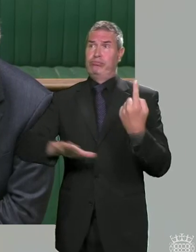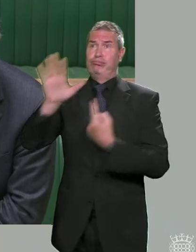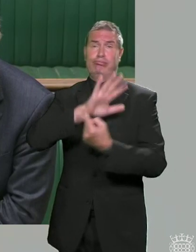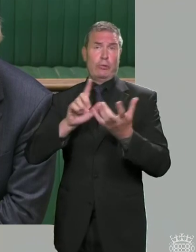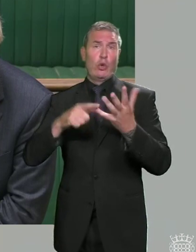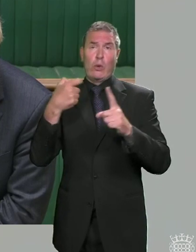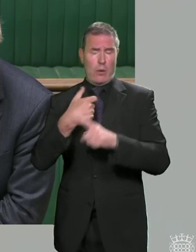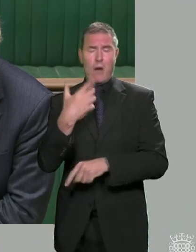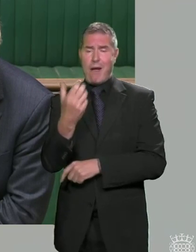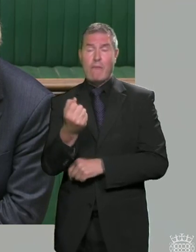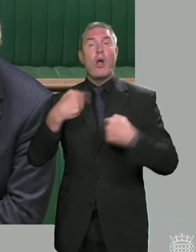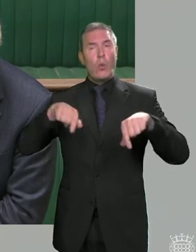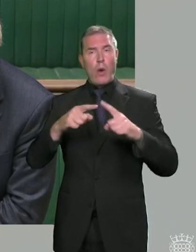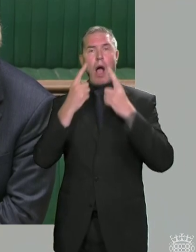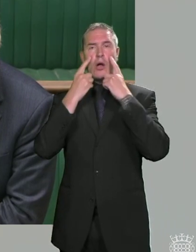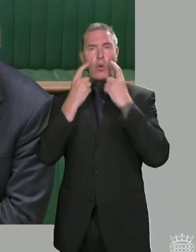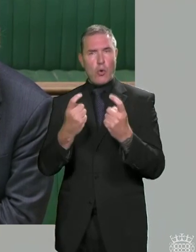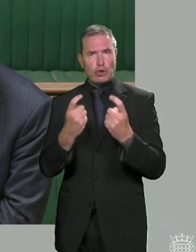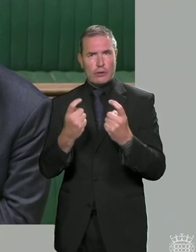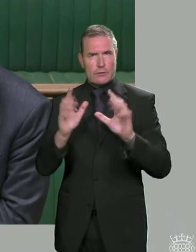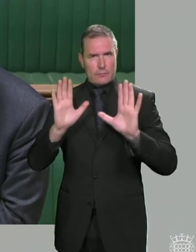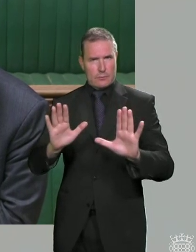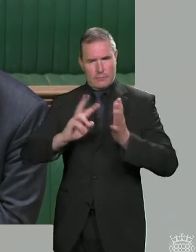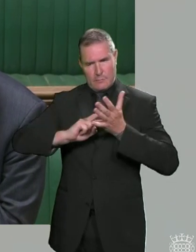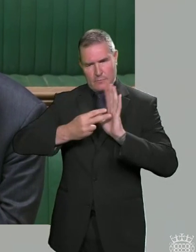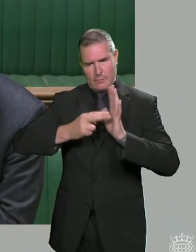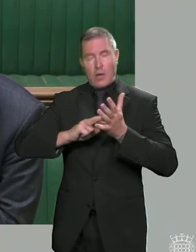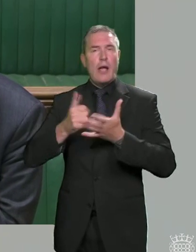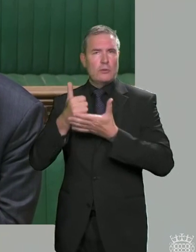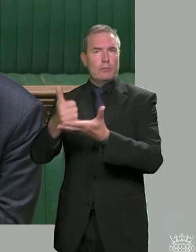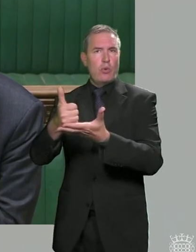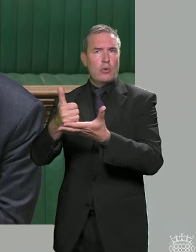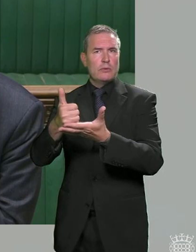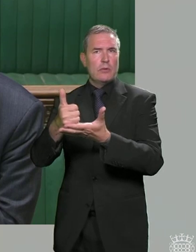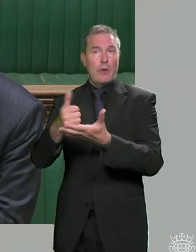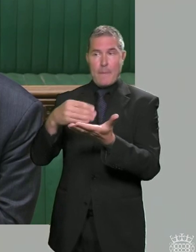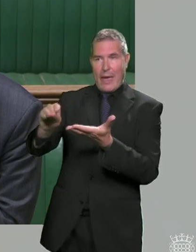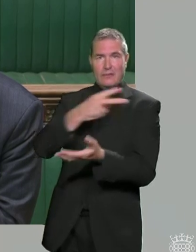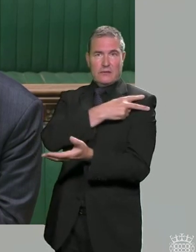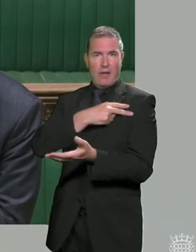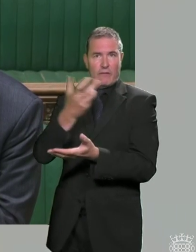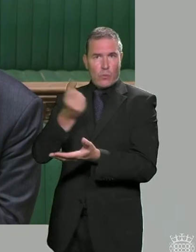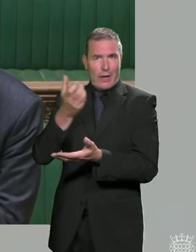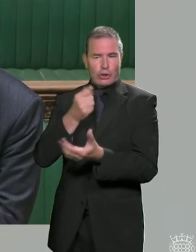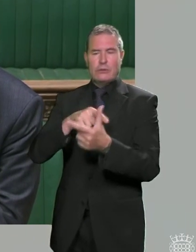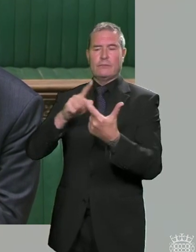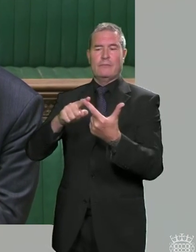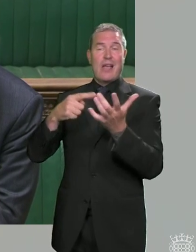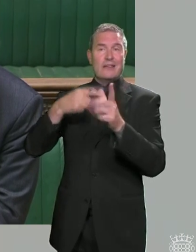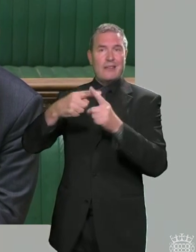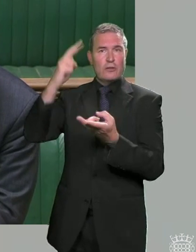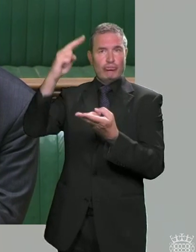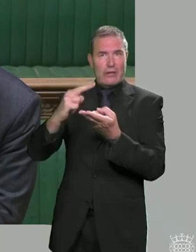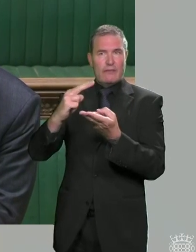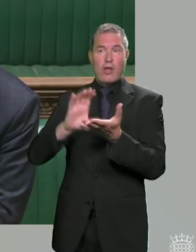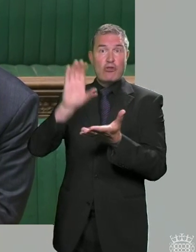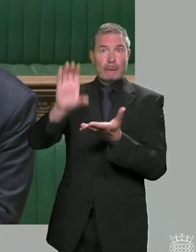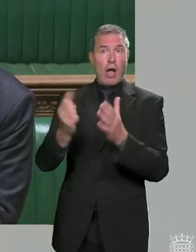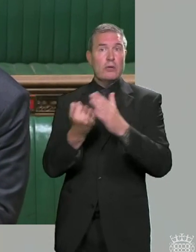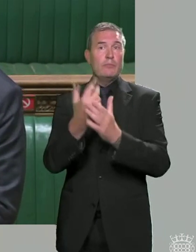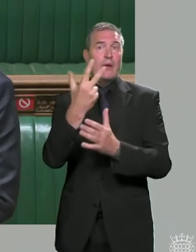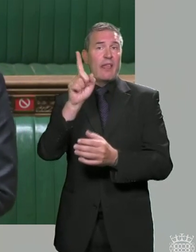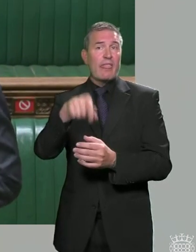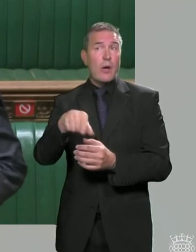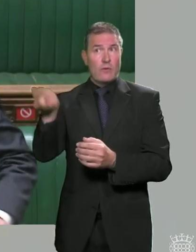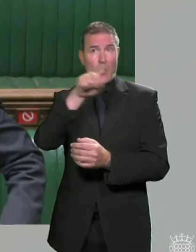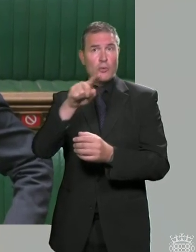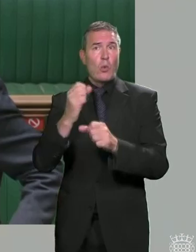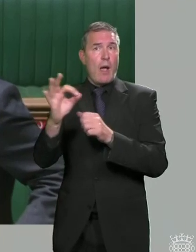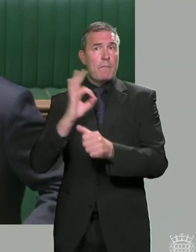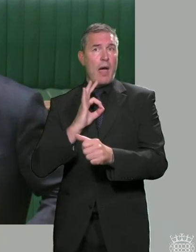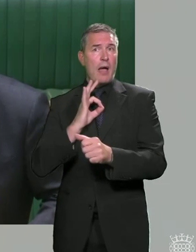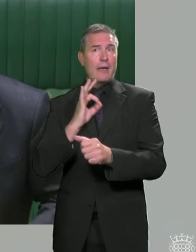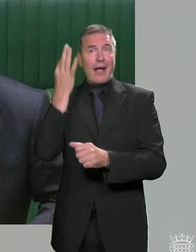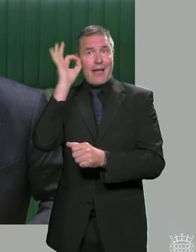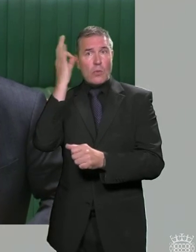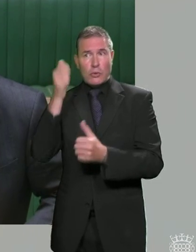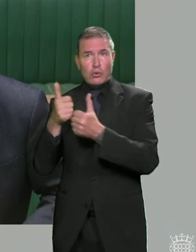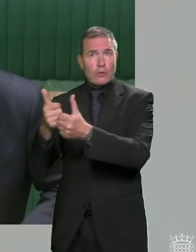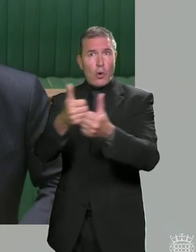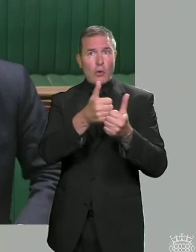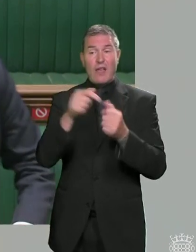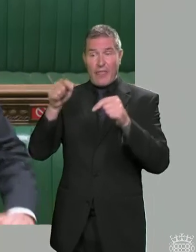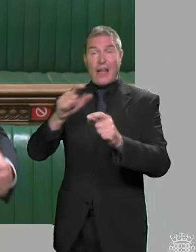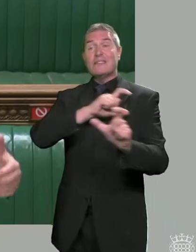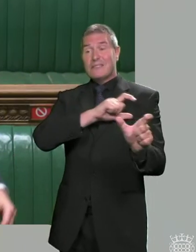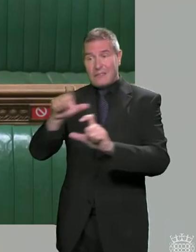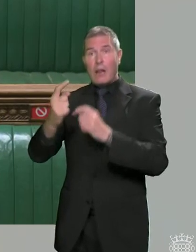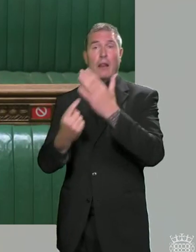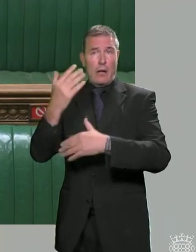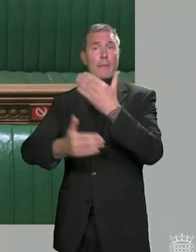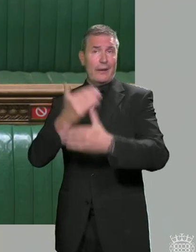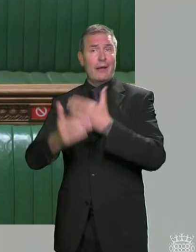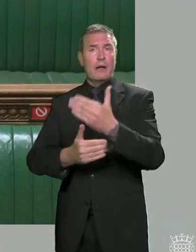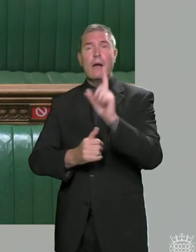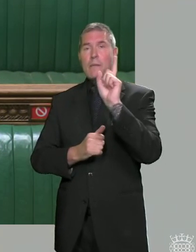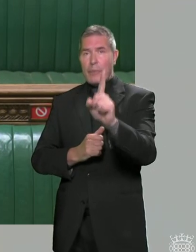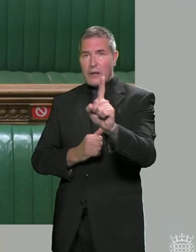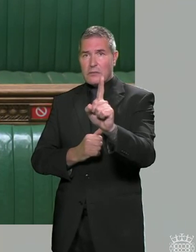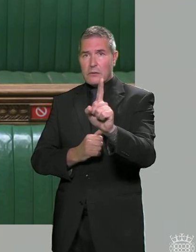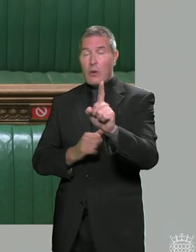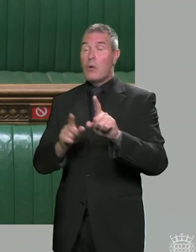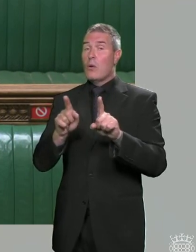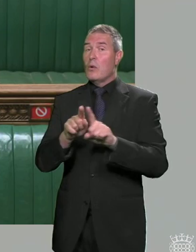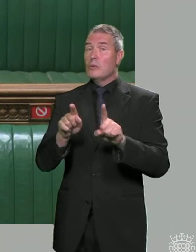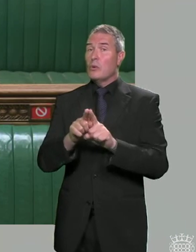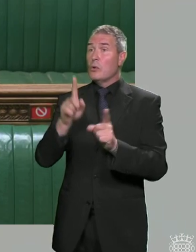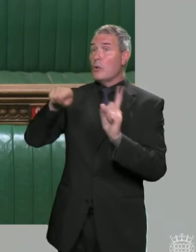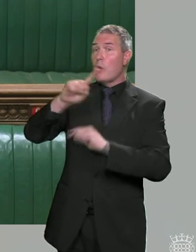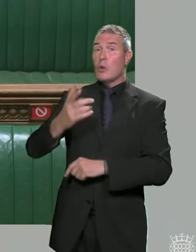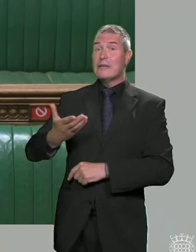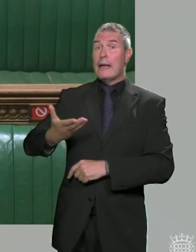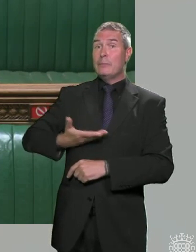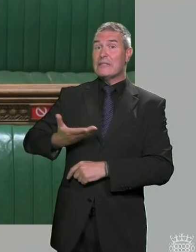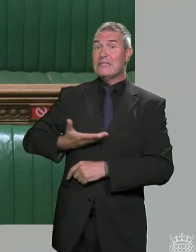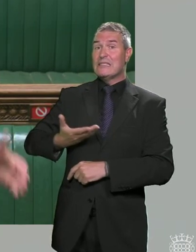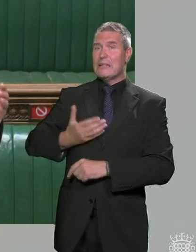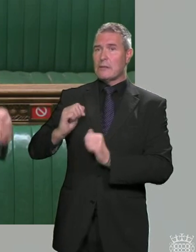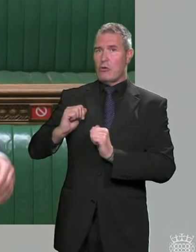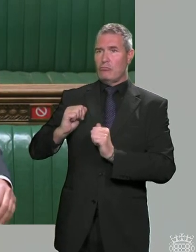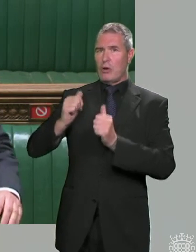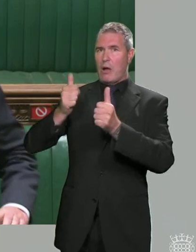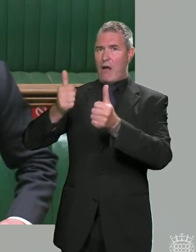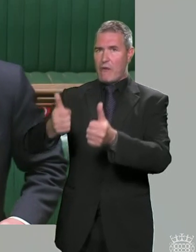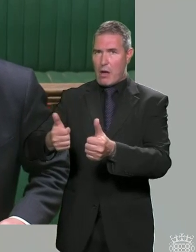The whole point about the cautious approach we are taking is to continue support with furlough, support through business rates, support through grants of up to £18,000, and there is support from councils—all that is continuing, but what we are also seeing is businesses slowly recovering.